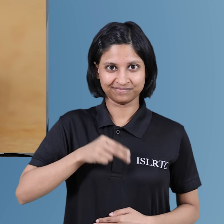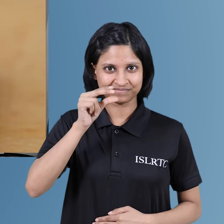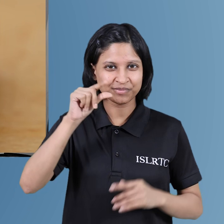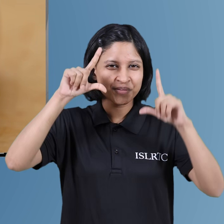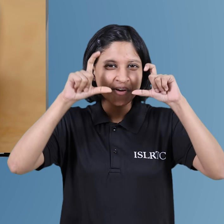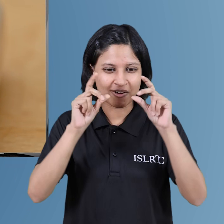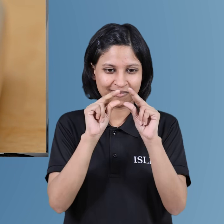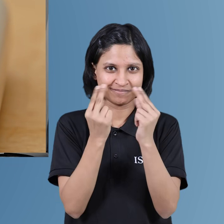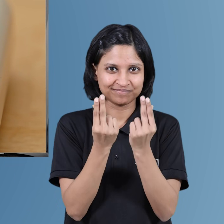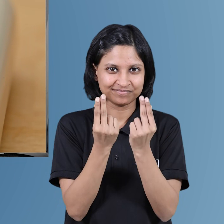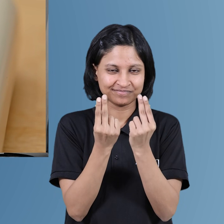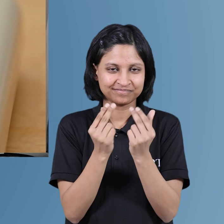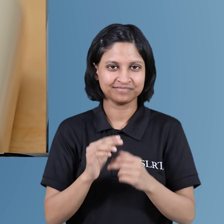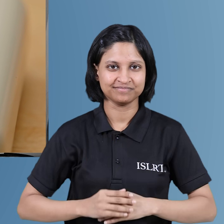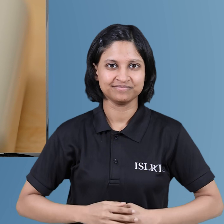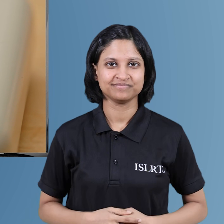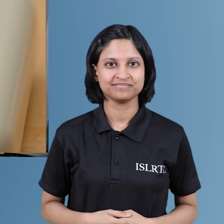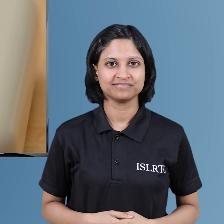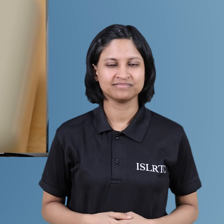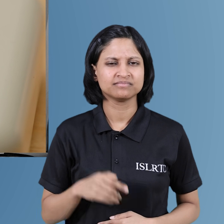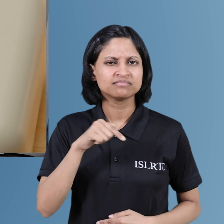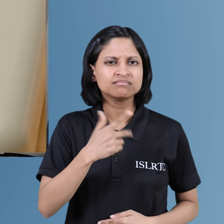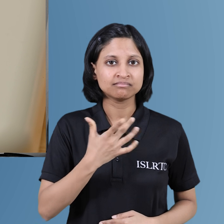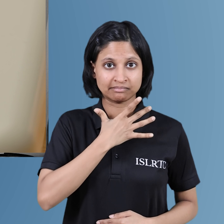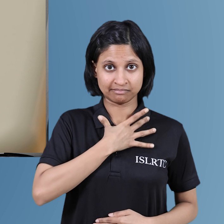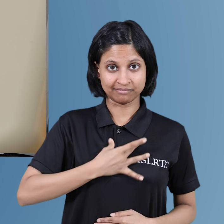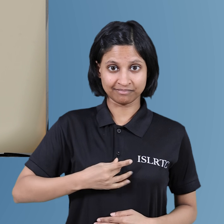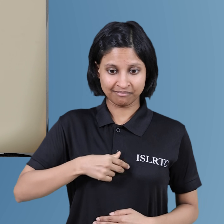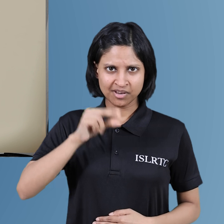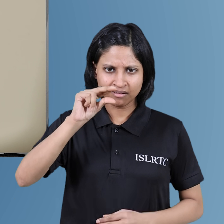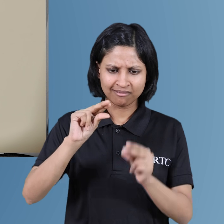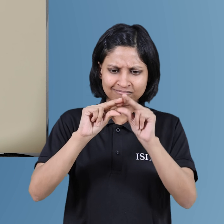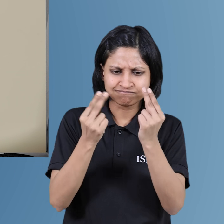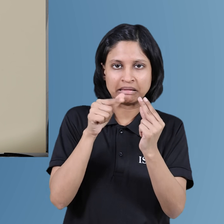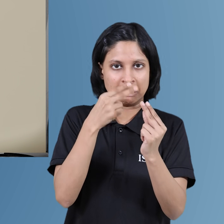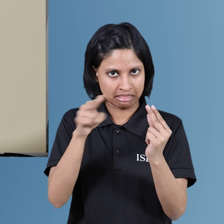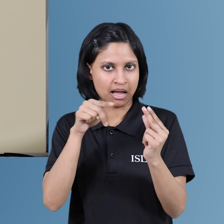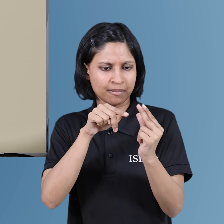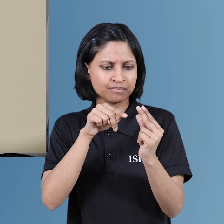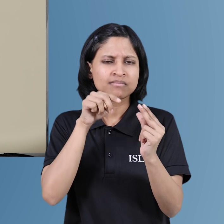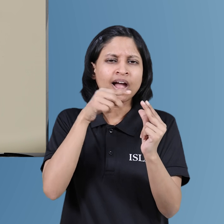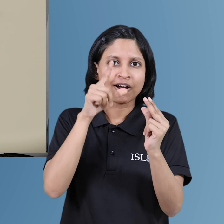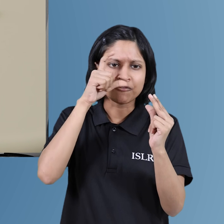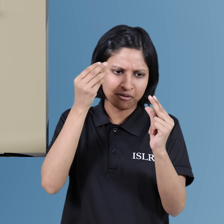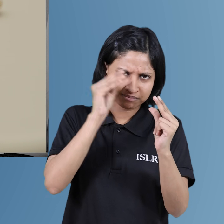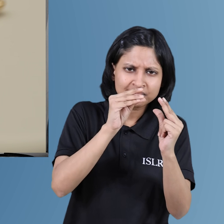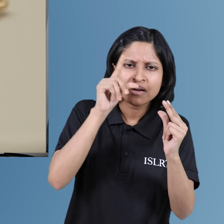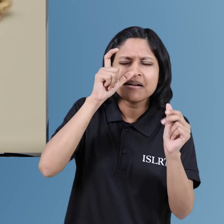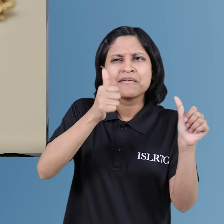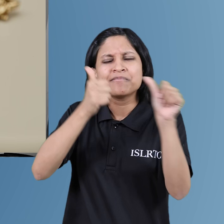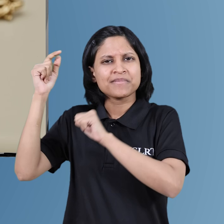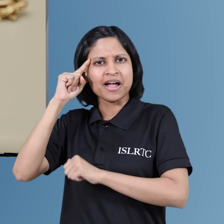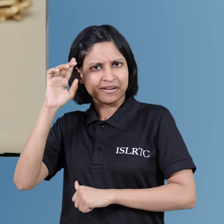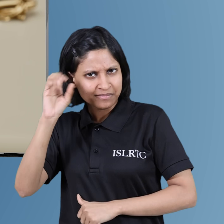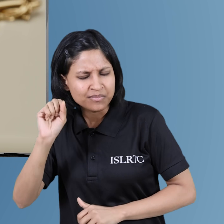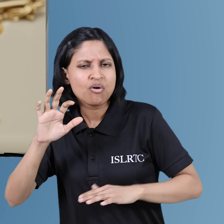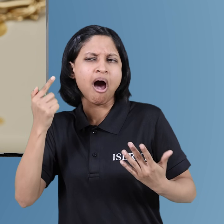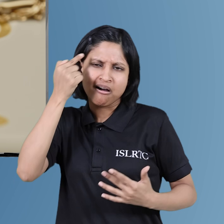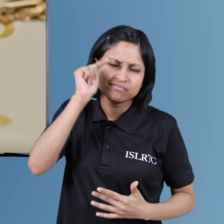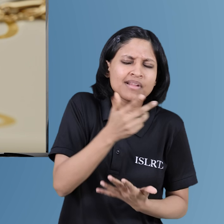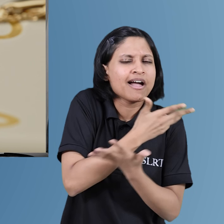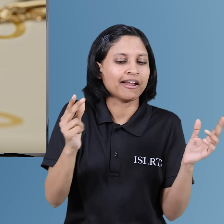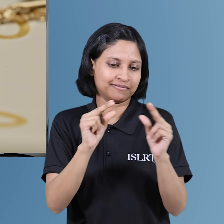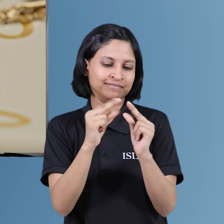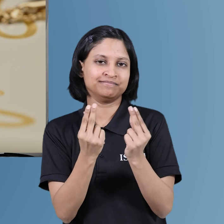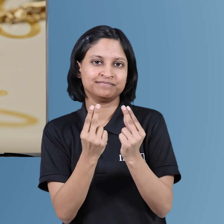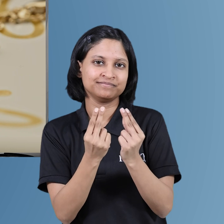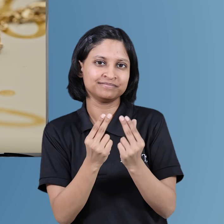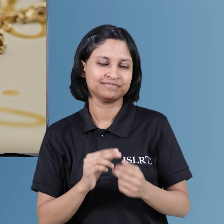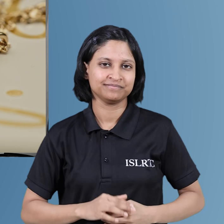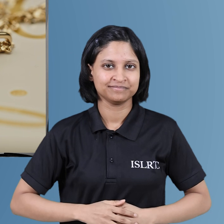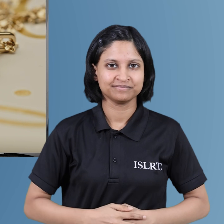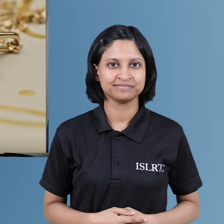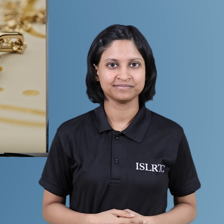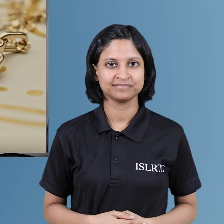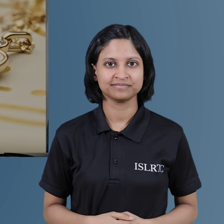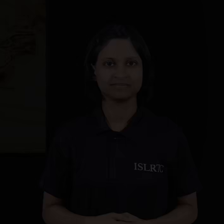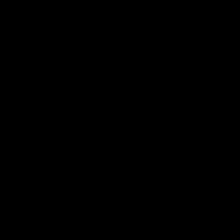Locket A locket is a type of pendant that can be open to reveal a space inside, often used to hold a photo, making it a cherished memory.